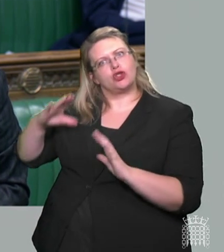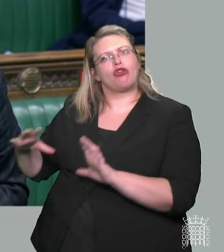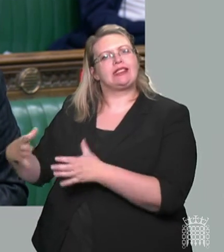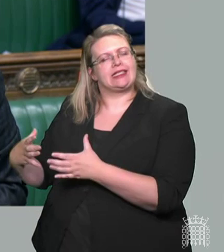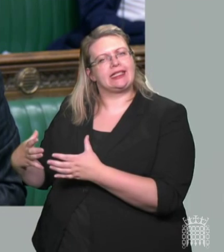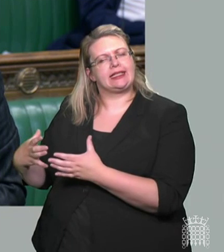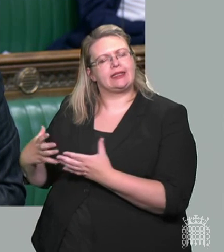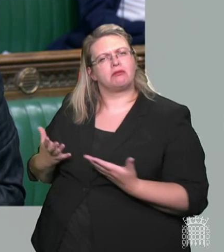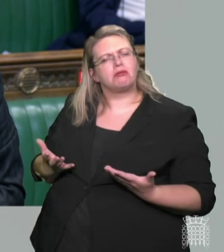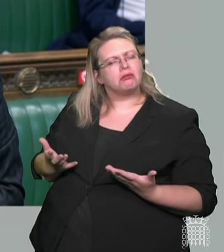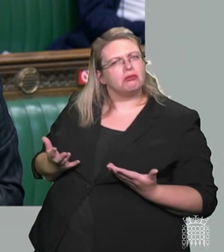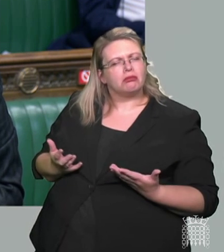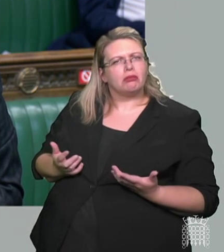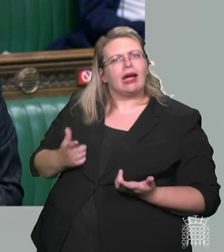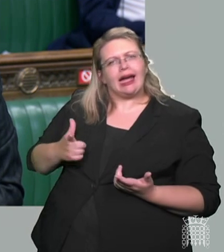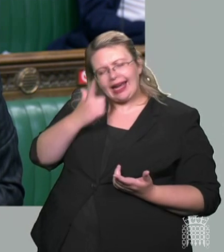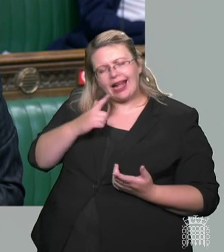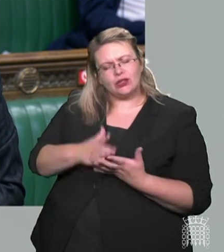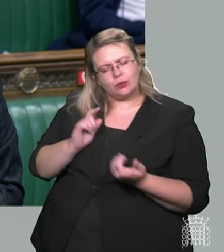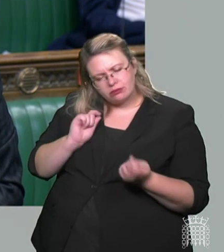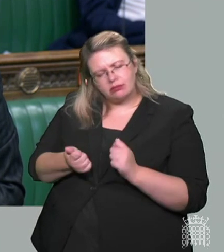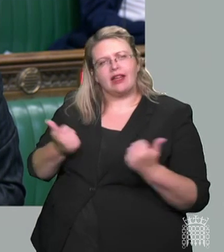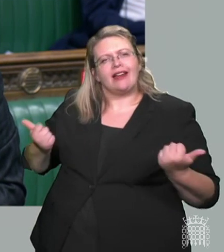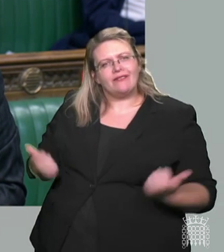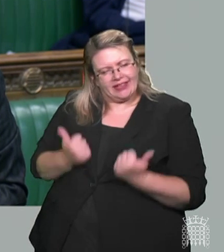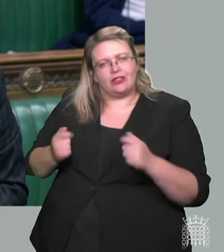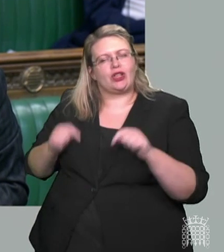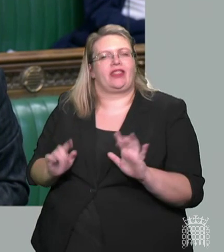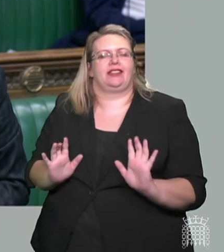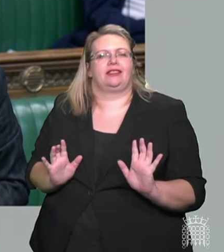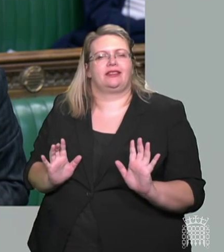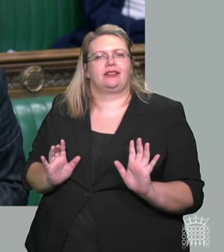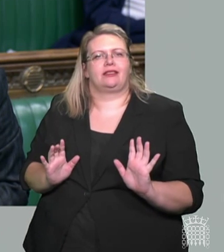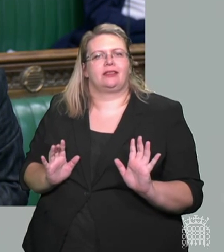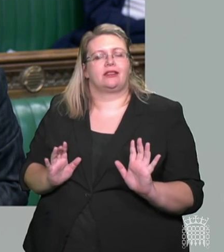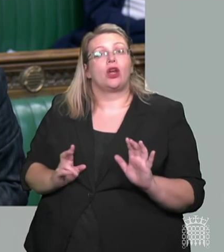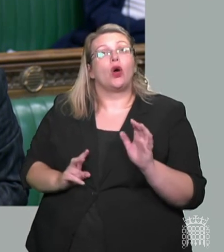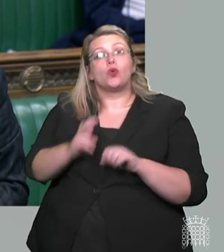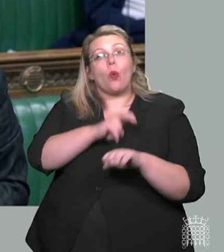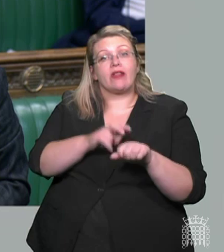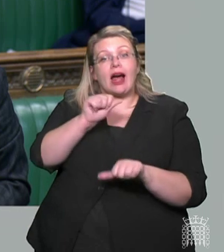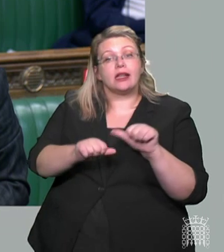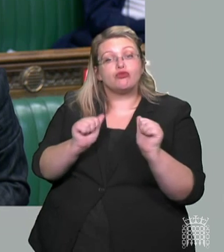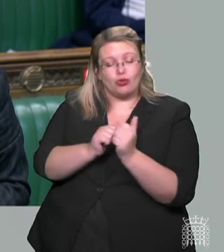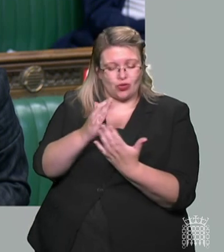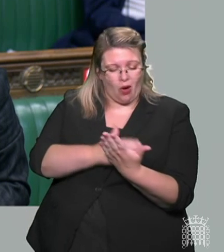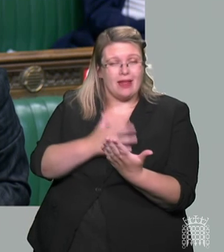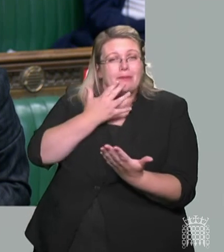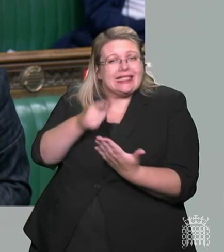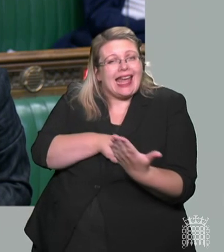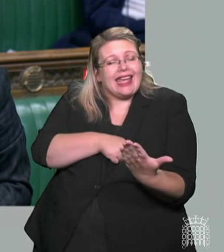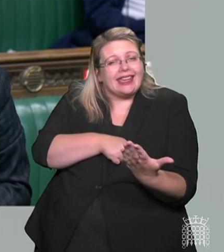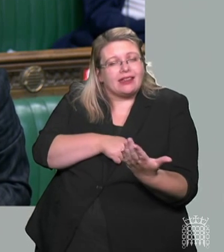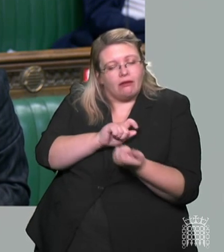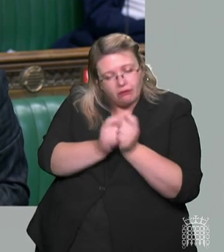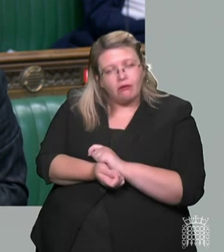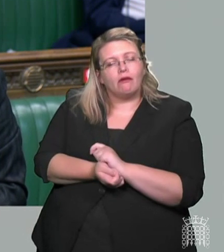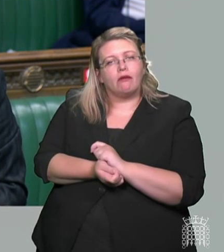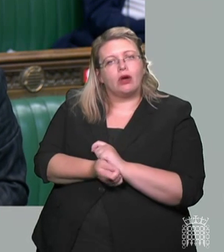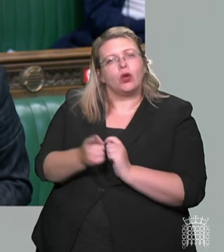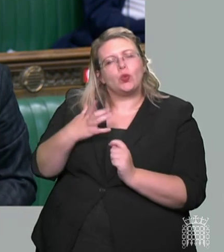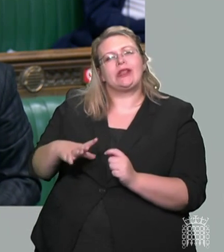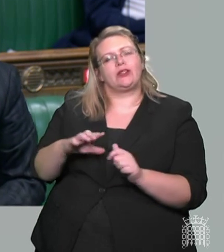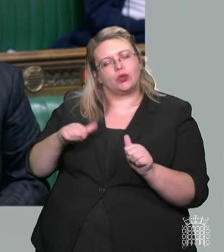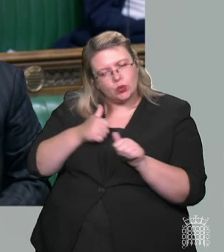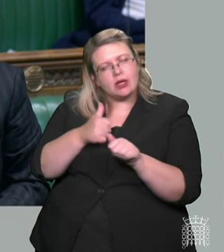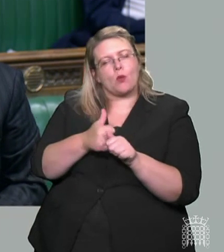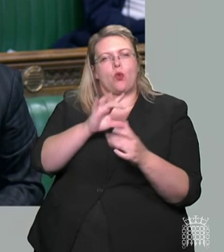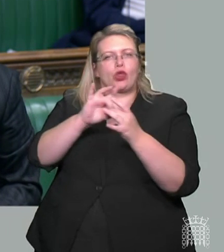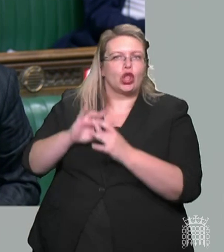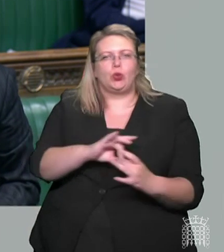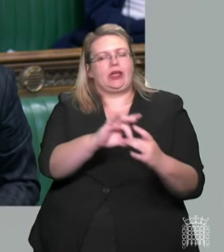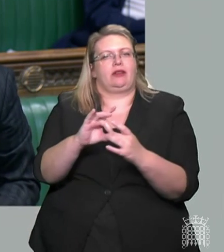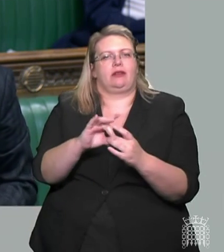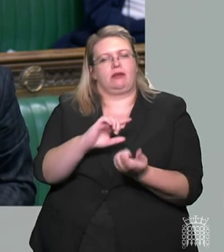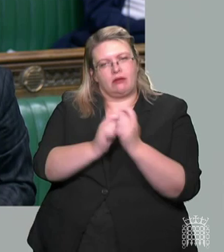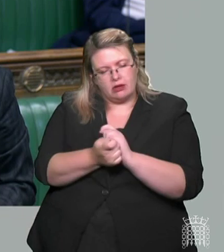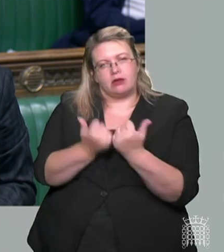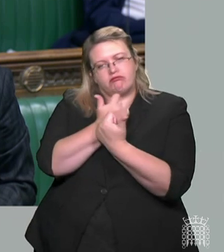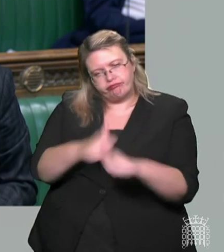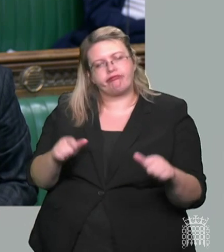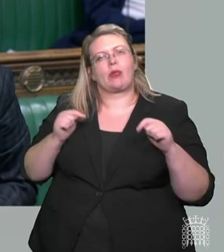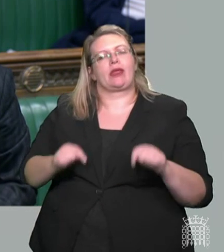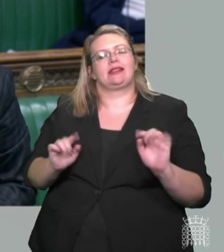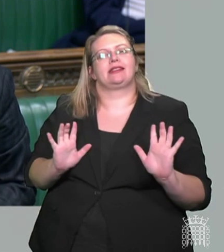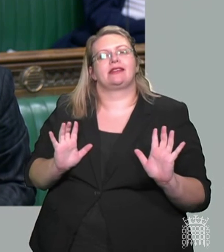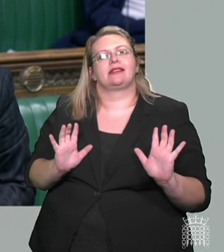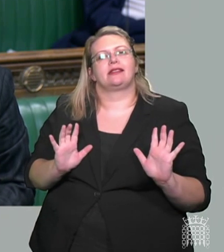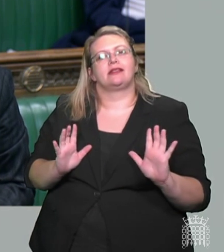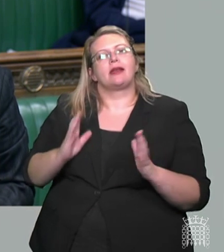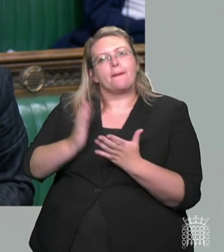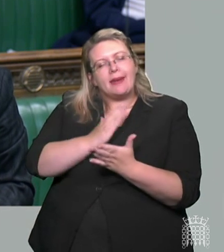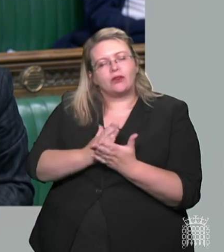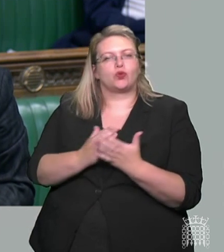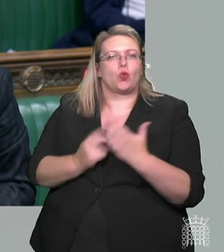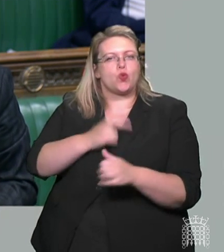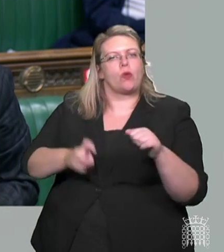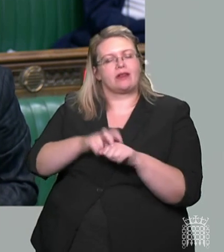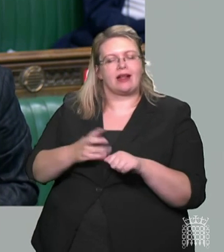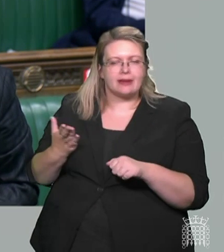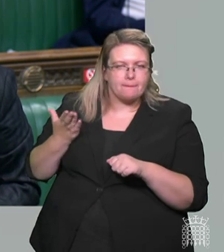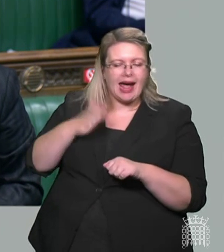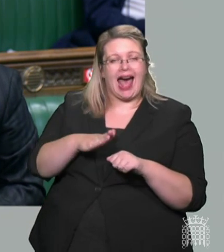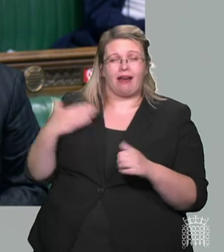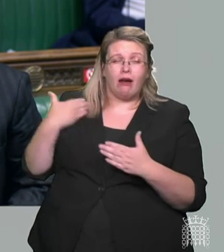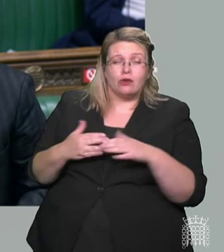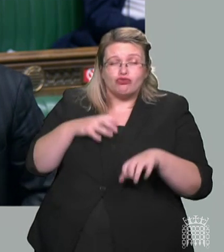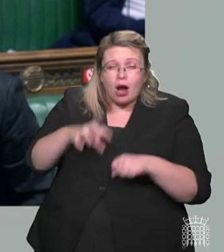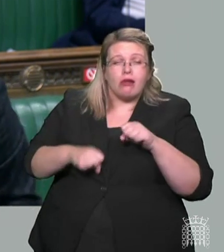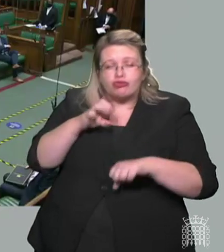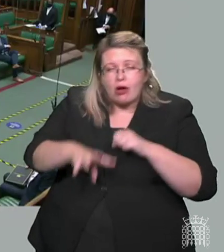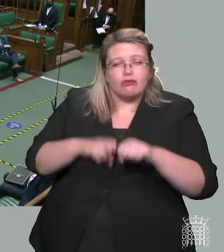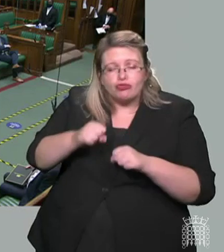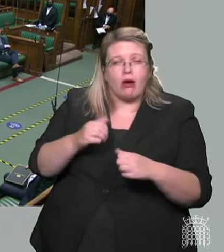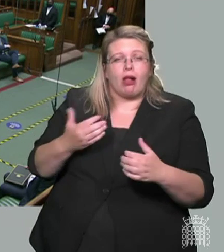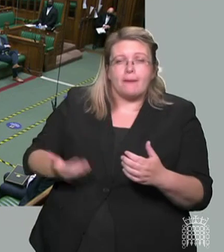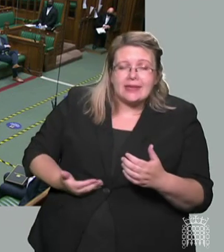Does he now have the will to finish this job, to reverse the mistakes of the Northern Ireland protocol, to seize the moment, to defend the Union and to unilaterally fix it, once and for all, to put Northern Ireland out of its commercial, social and political misery?